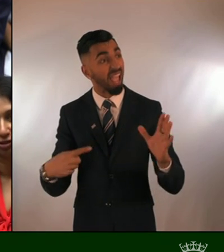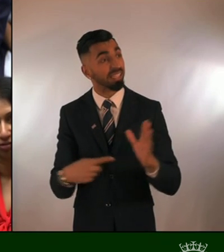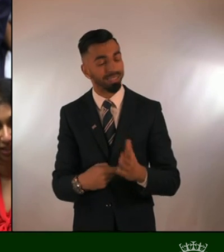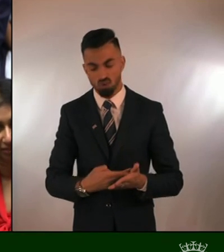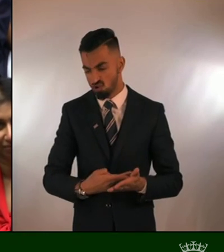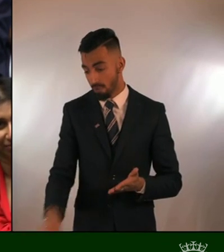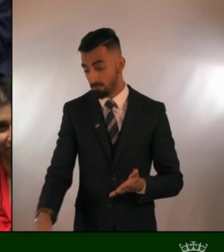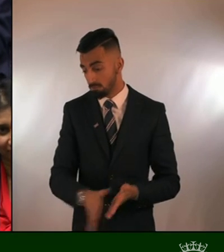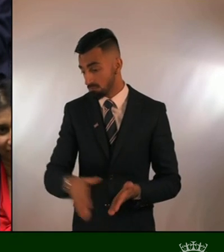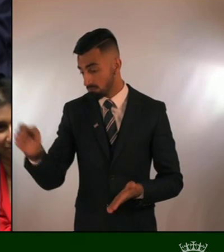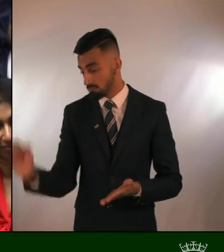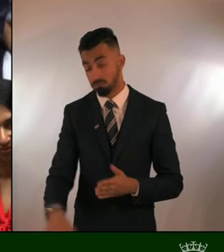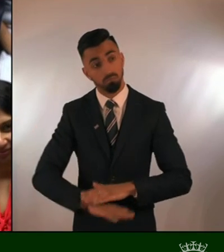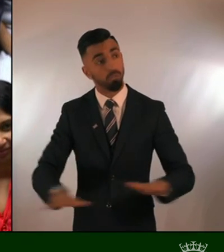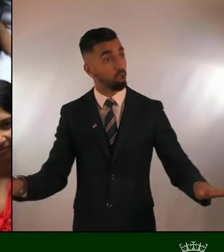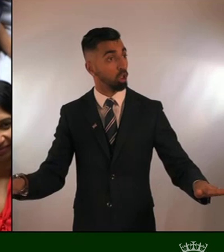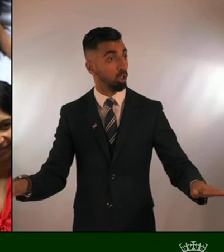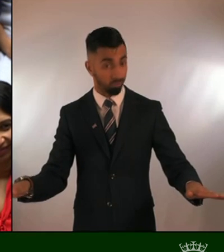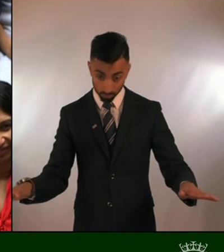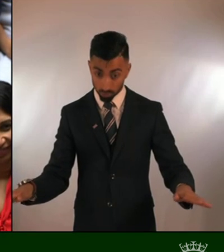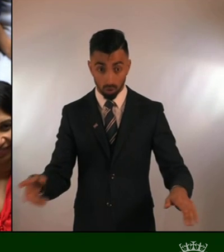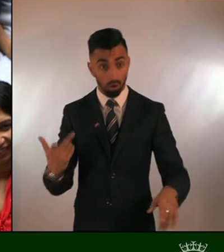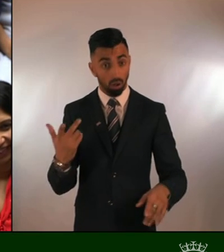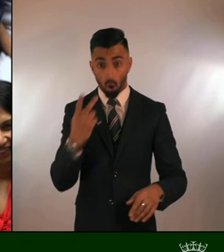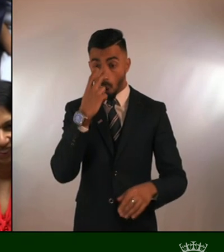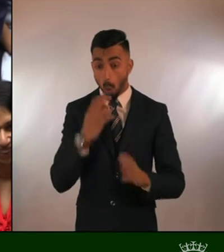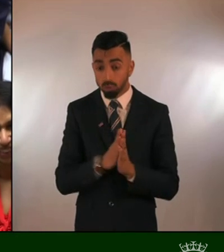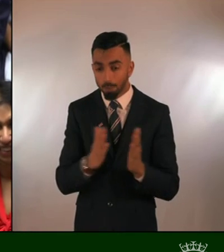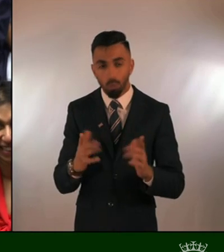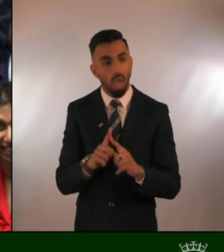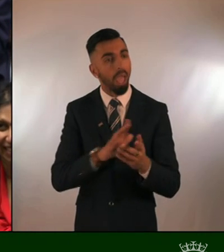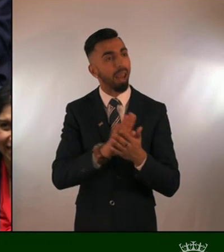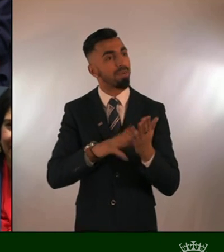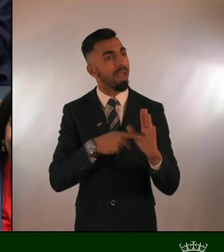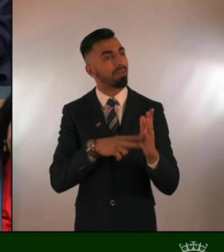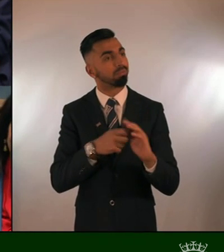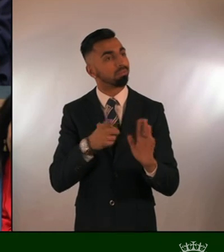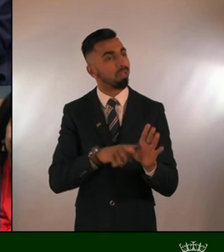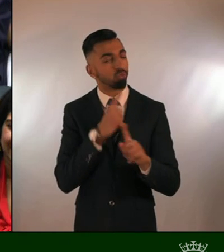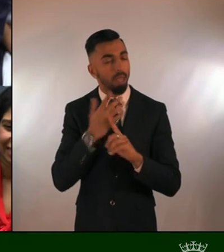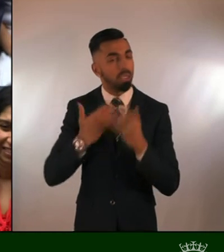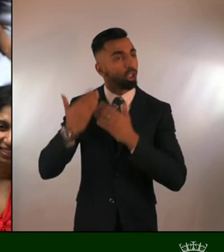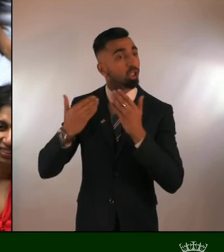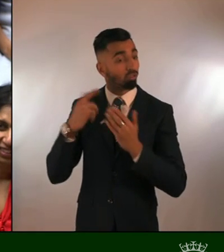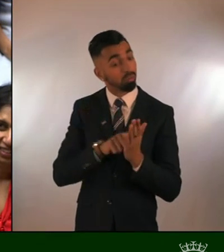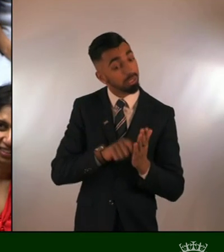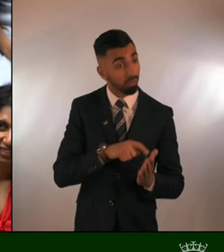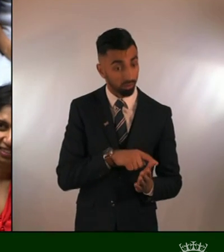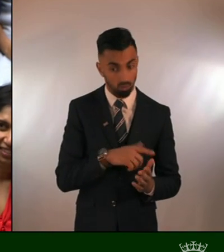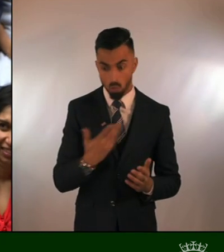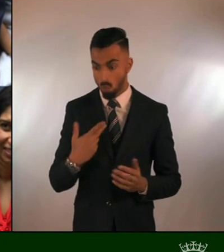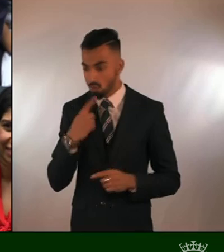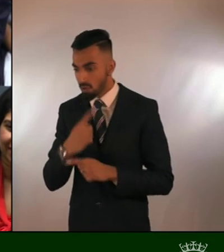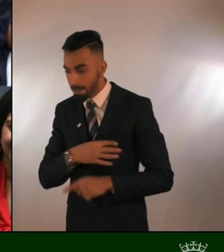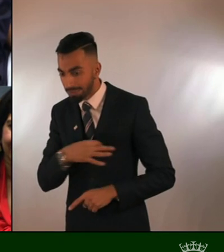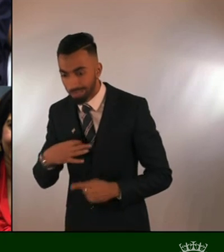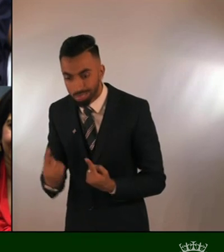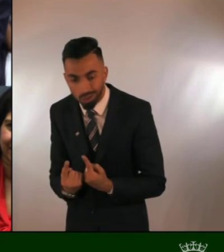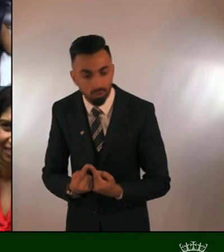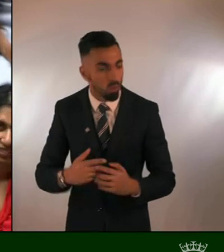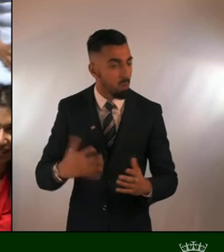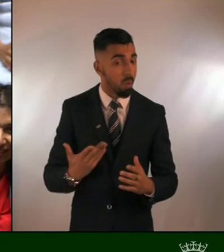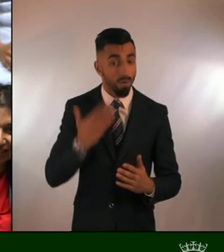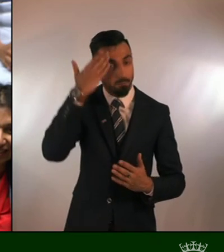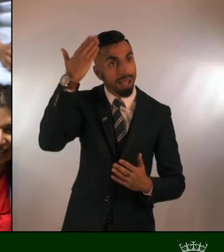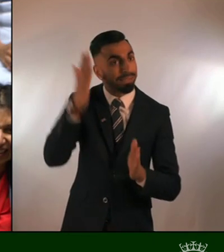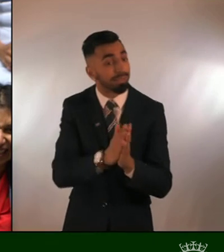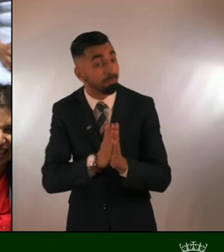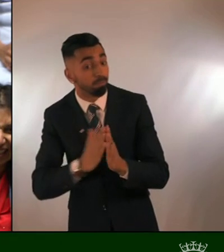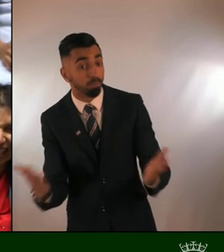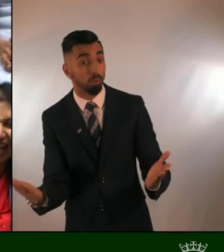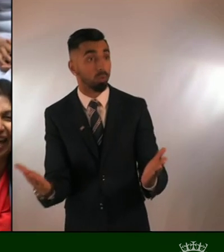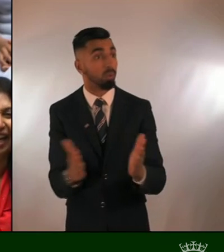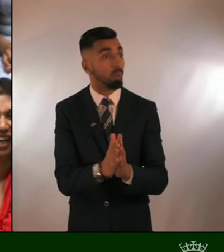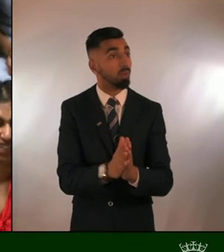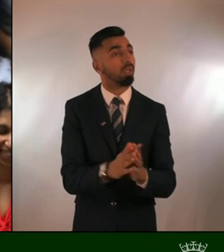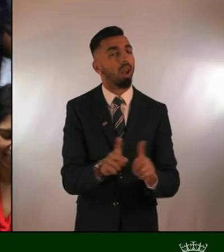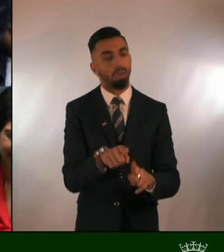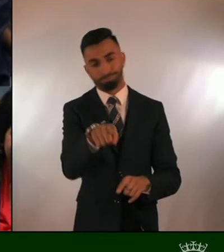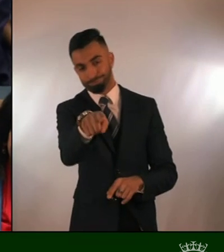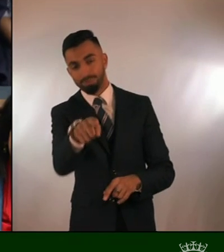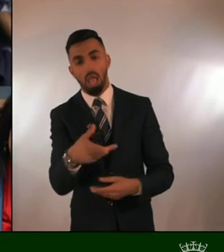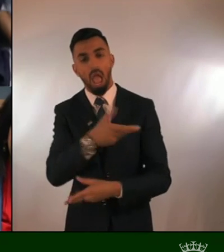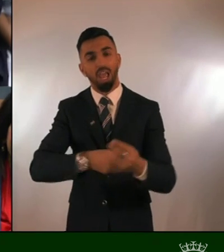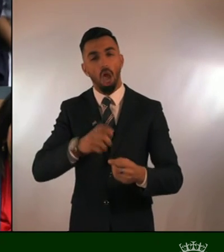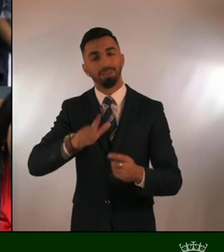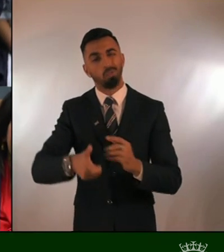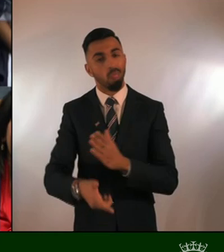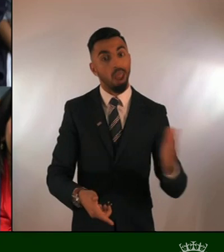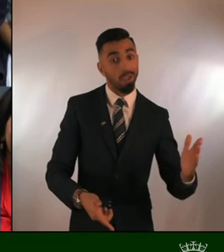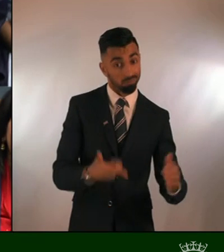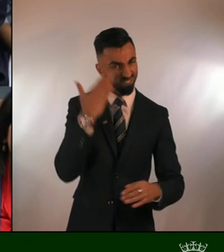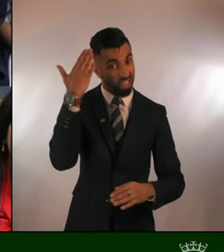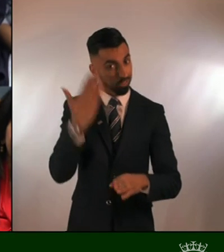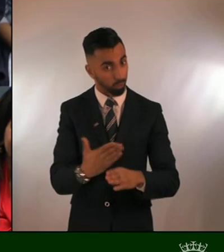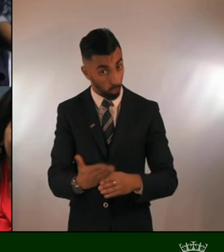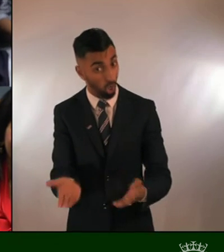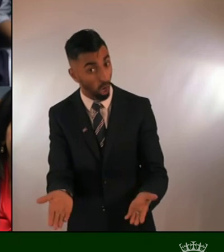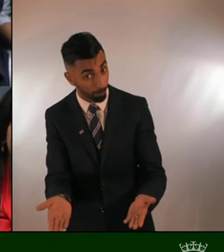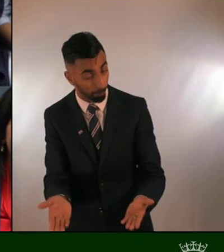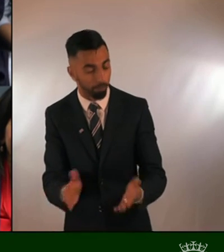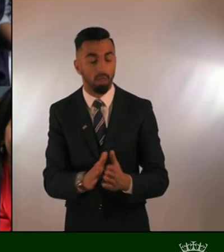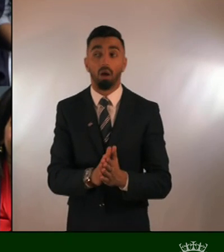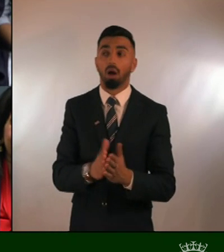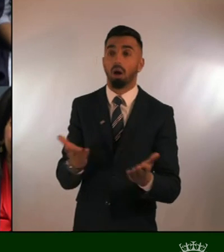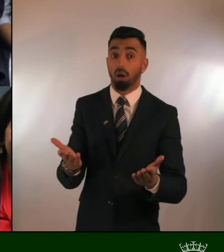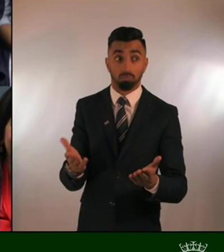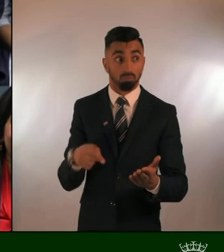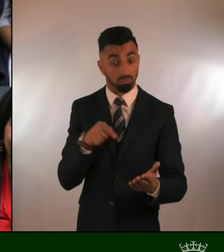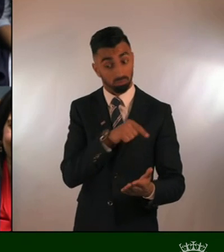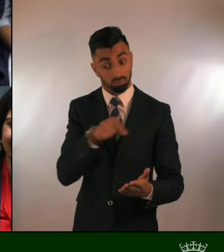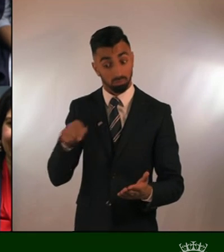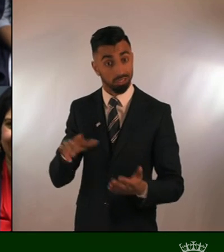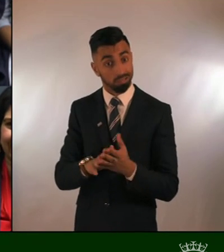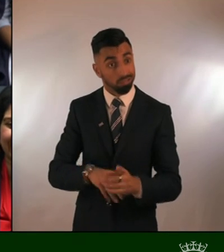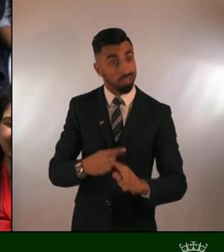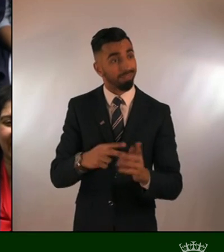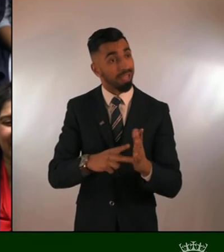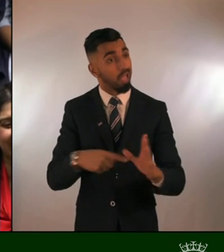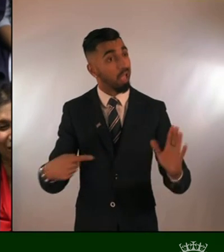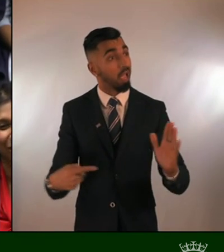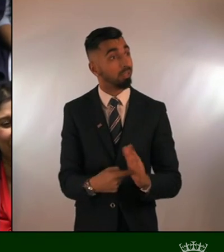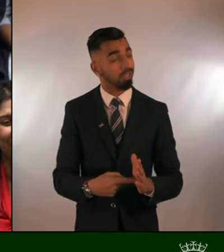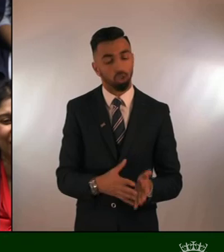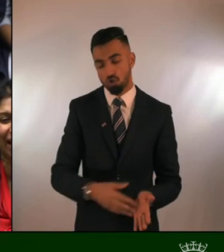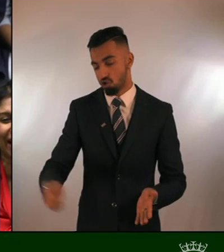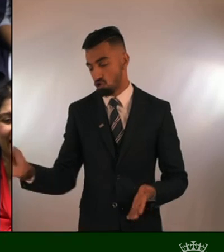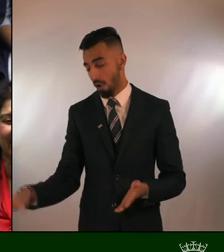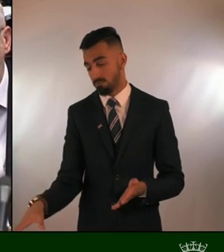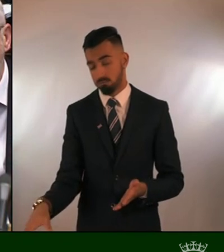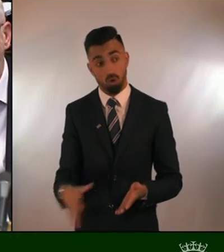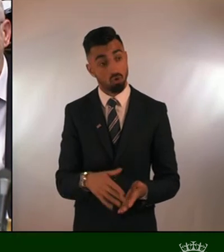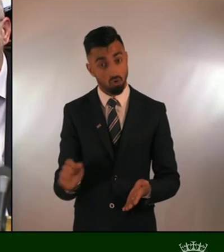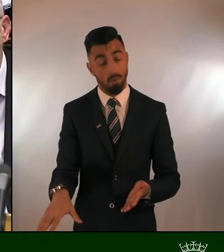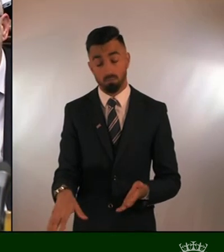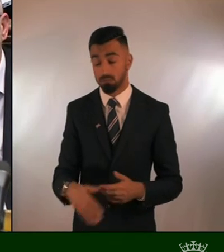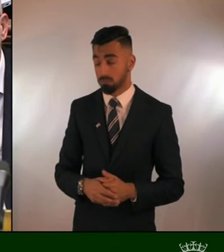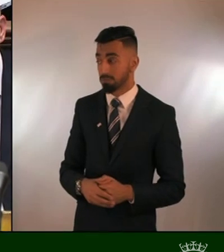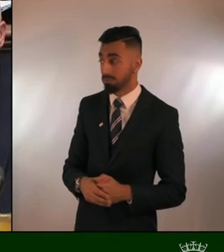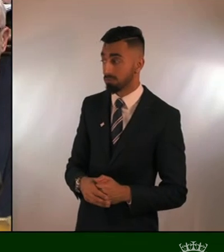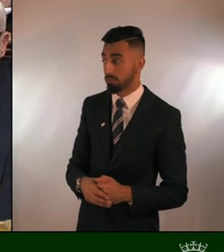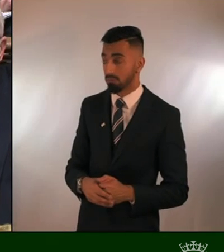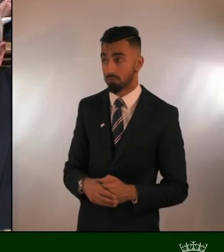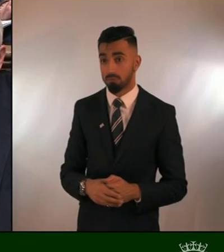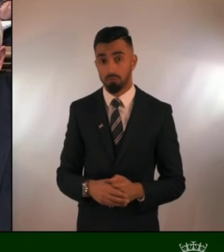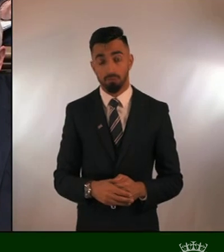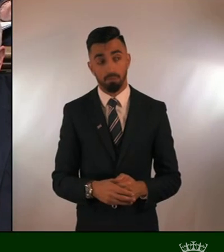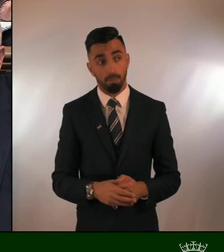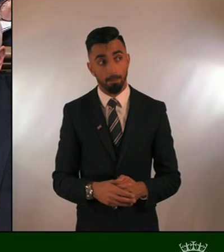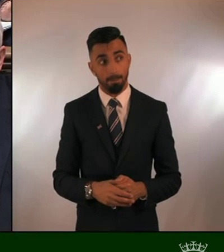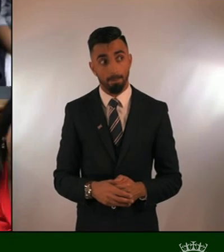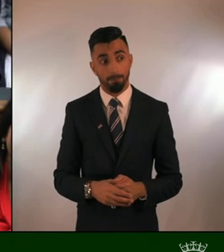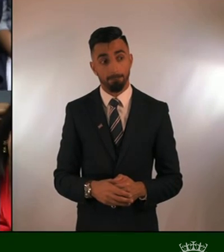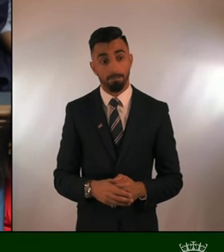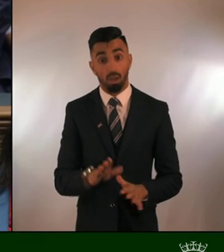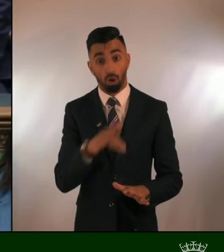There will be no VAT on historical fiction by Hilary Mantel, manuals and textbooks like “Gray’s Anatomy”, or, indeed, works of fantasy like John McDonnell’s “Economics for the Many”.